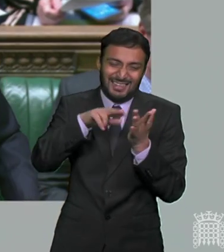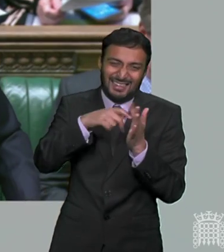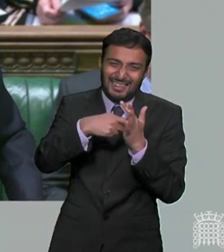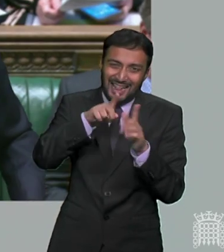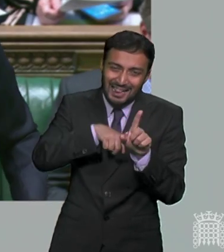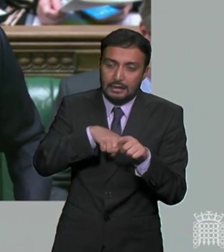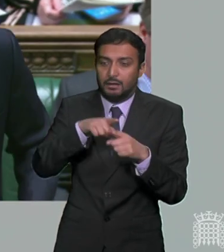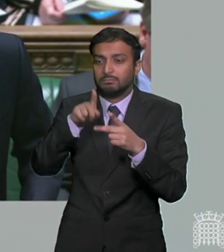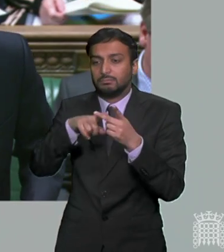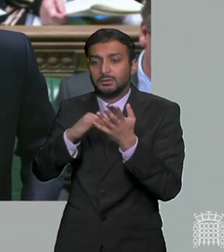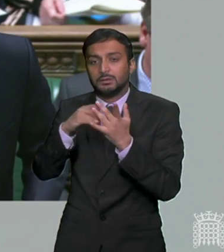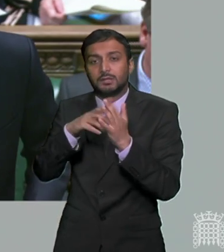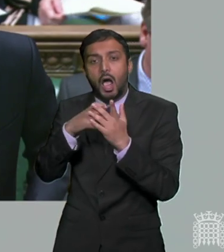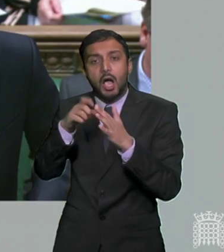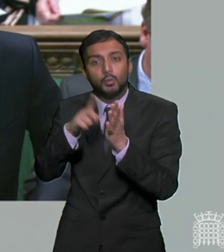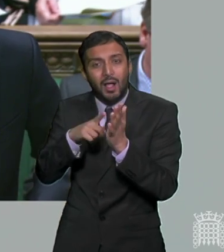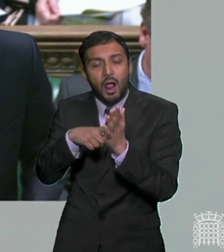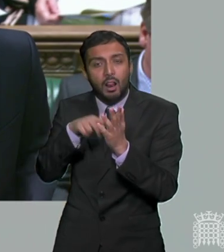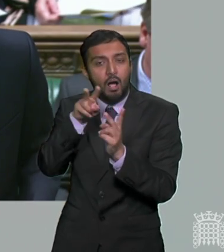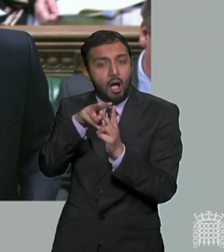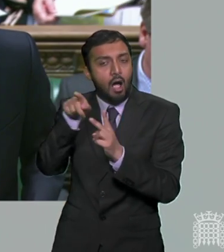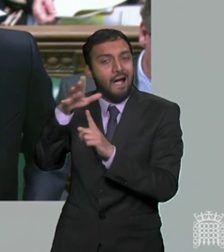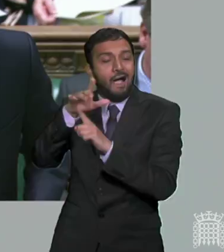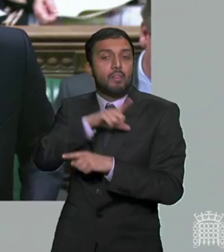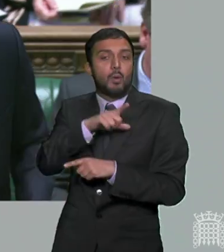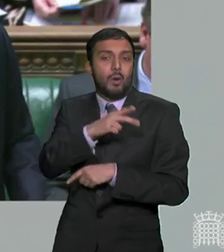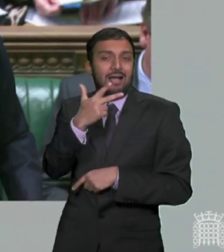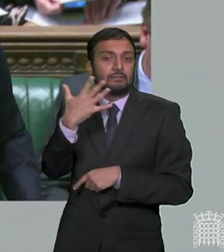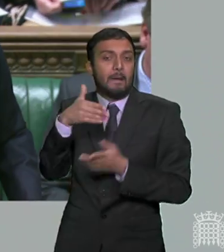That is why we have allocated £385 million to support them.